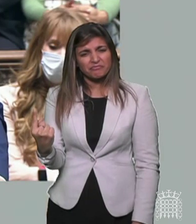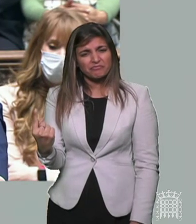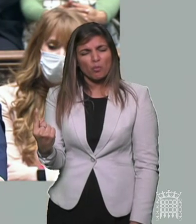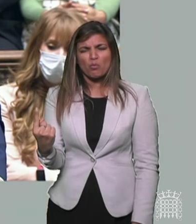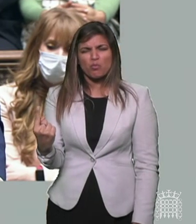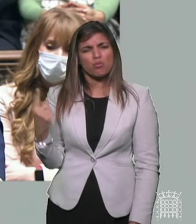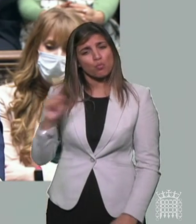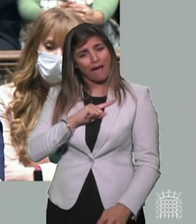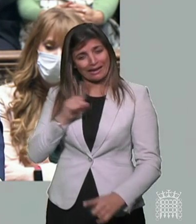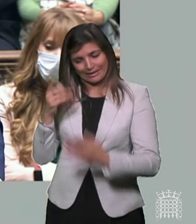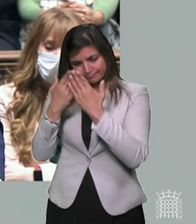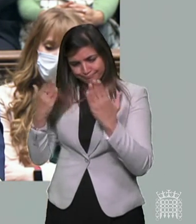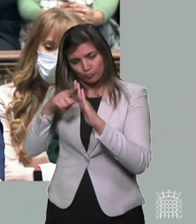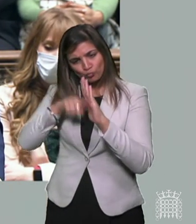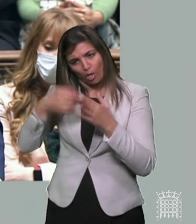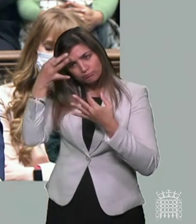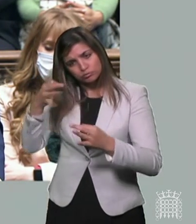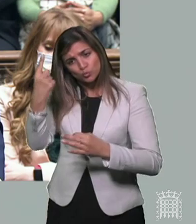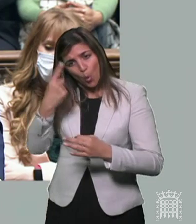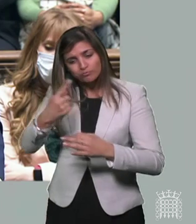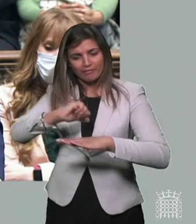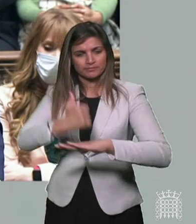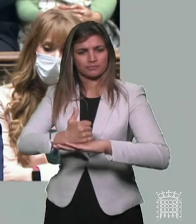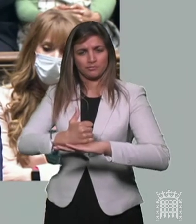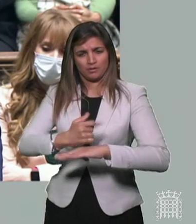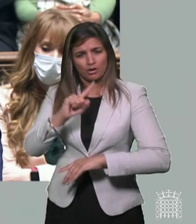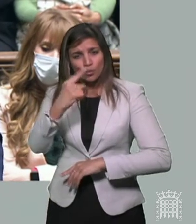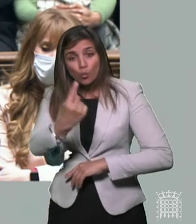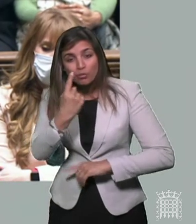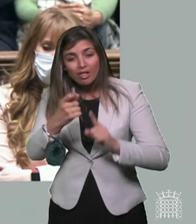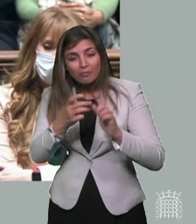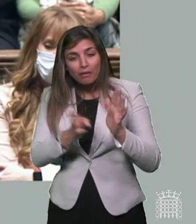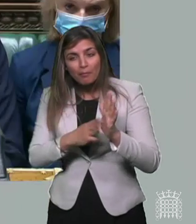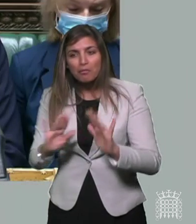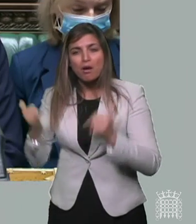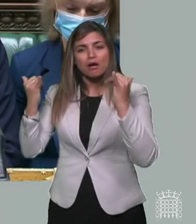He was following the rules while the Prime Minister was partying in Downing Street.